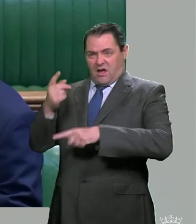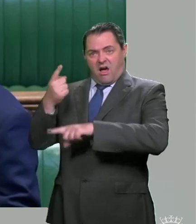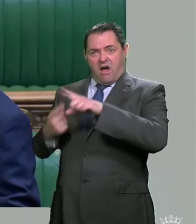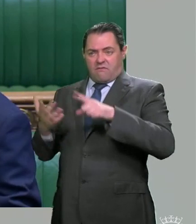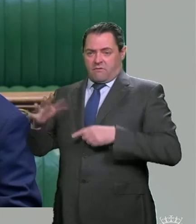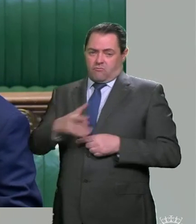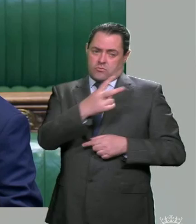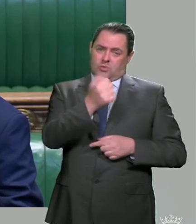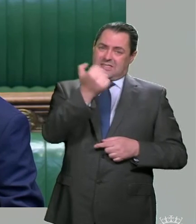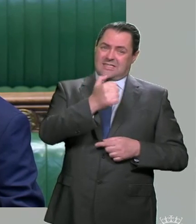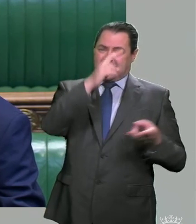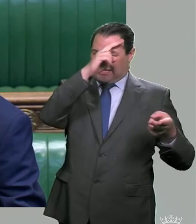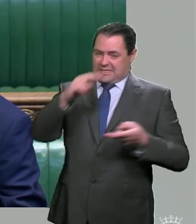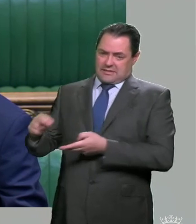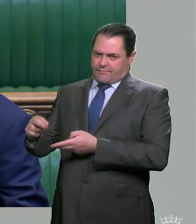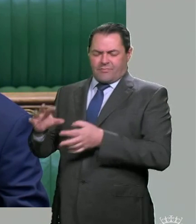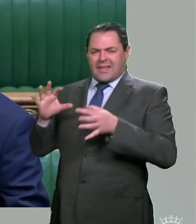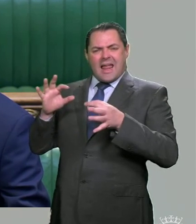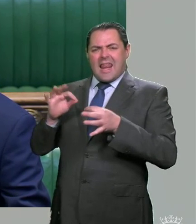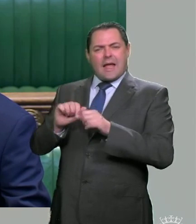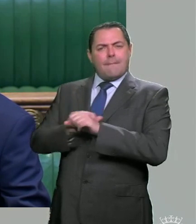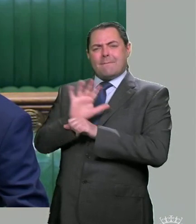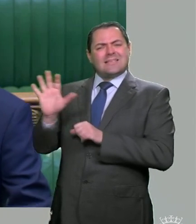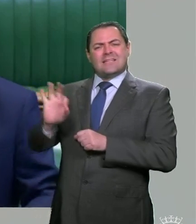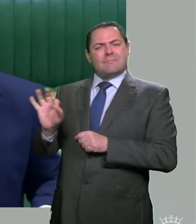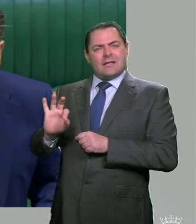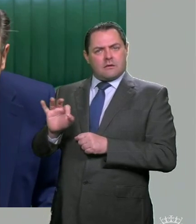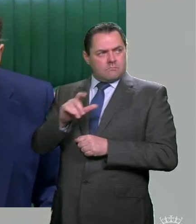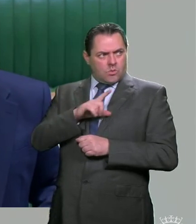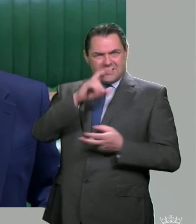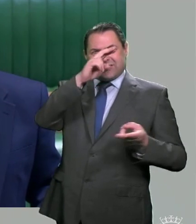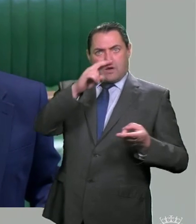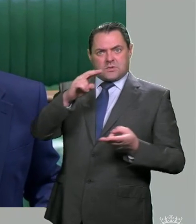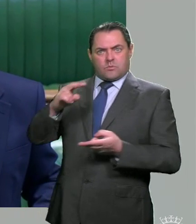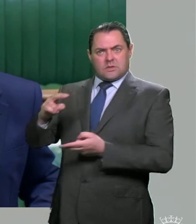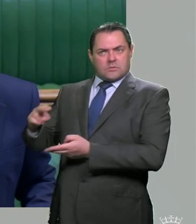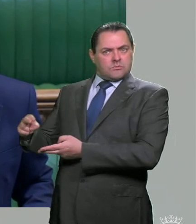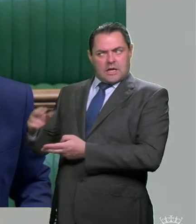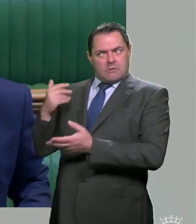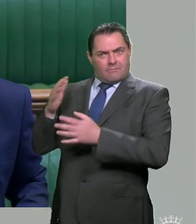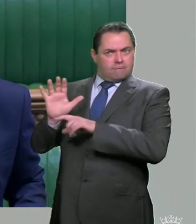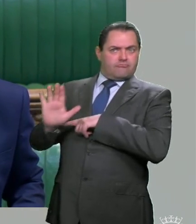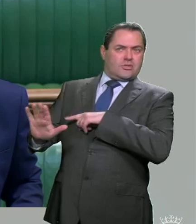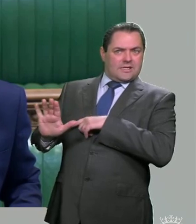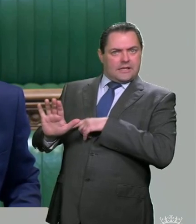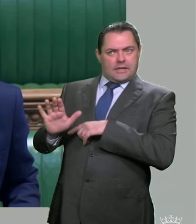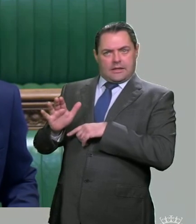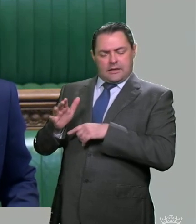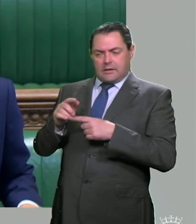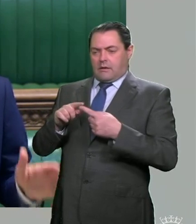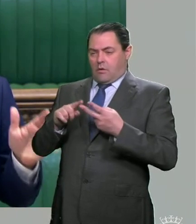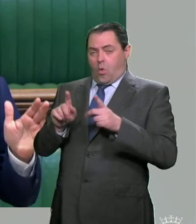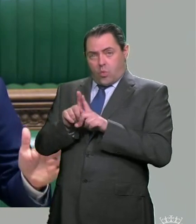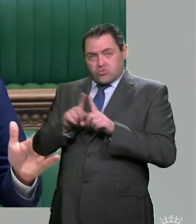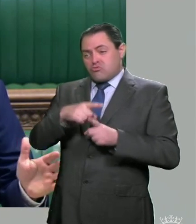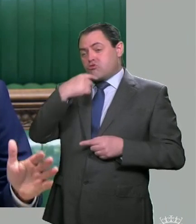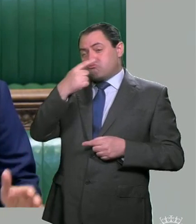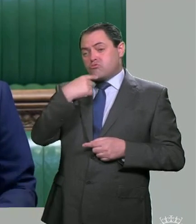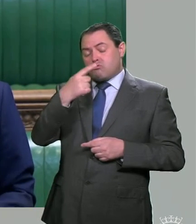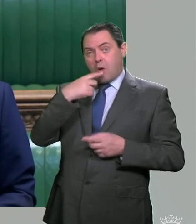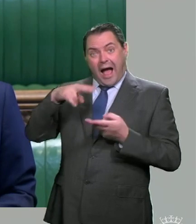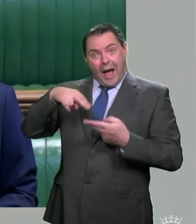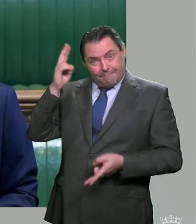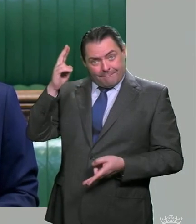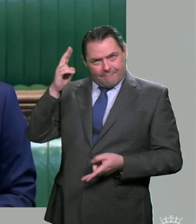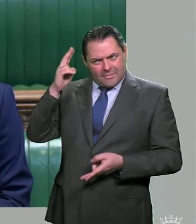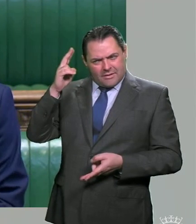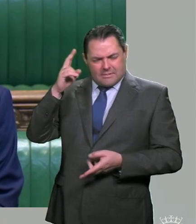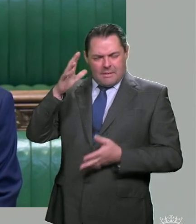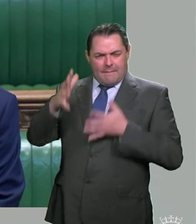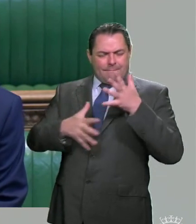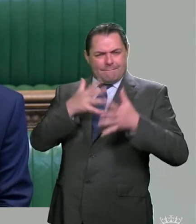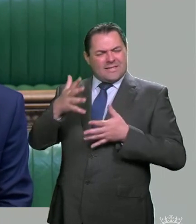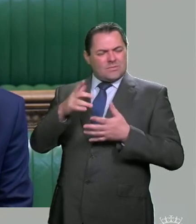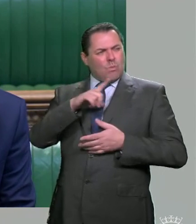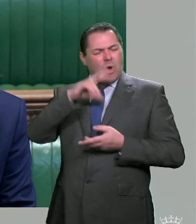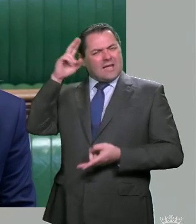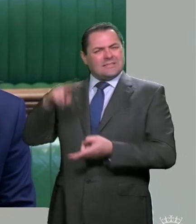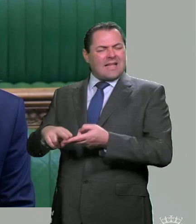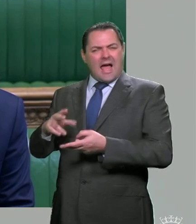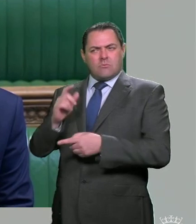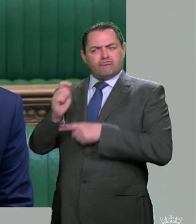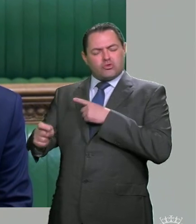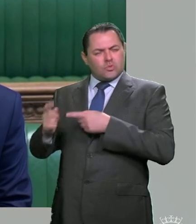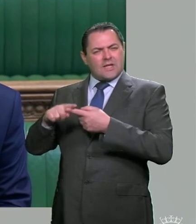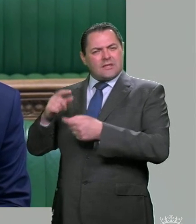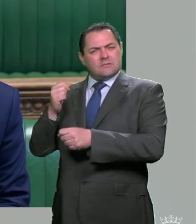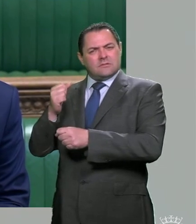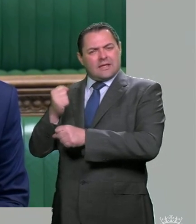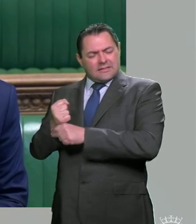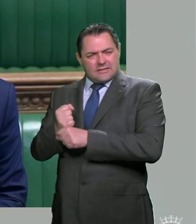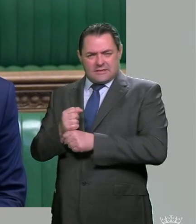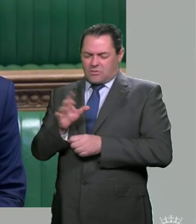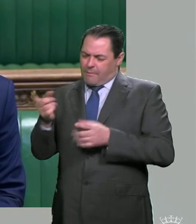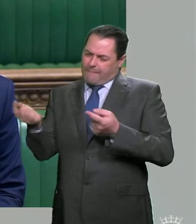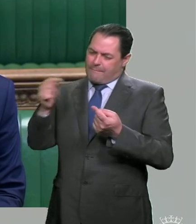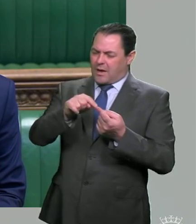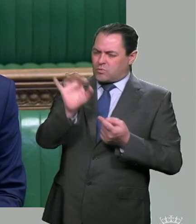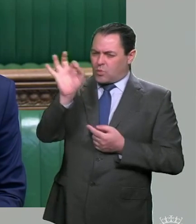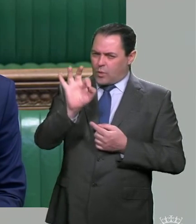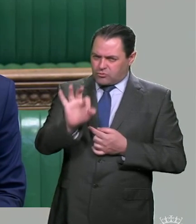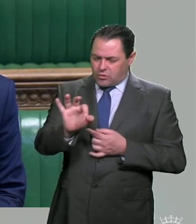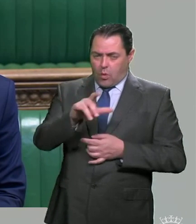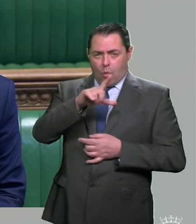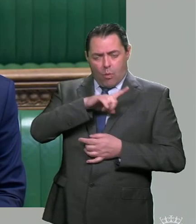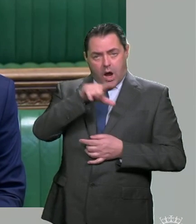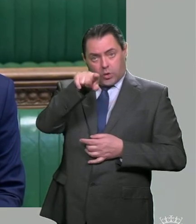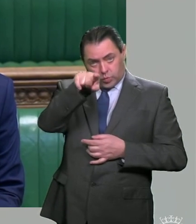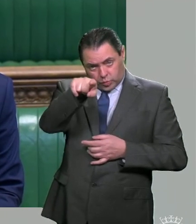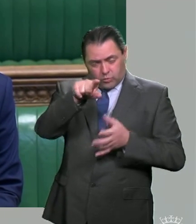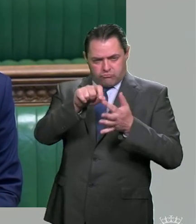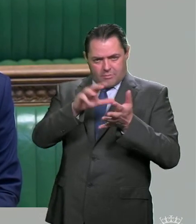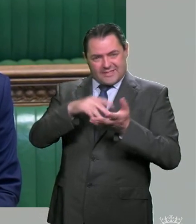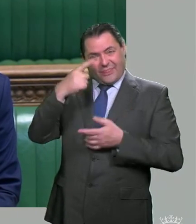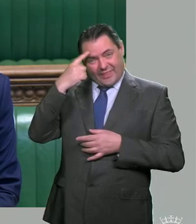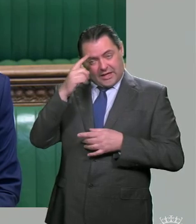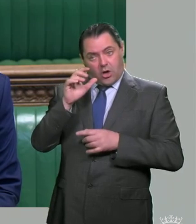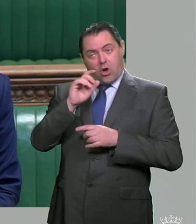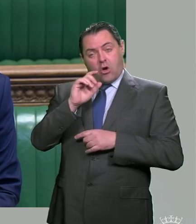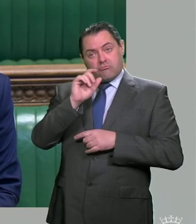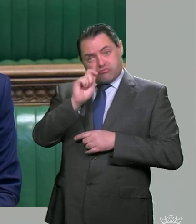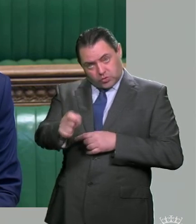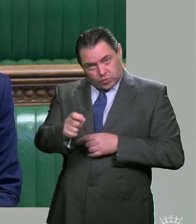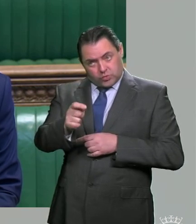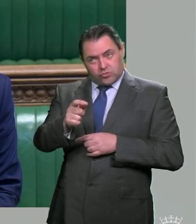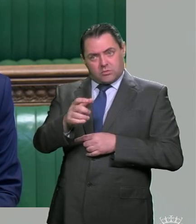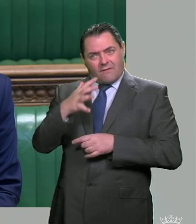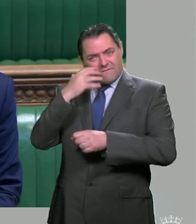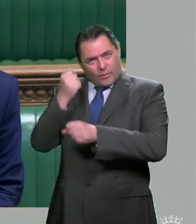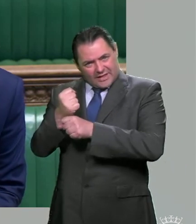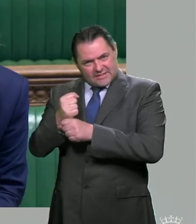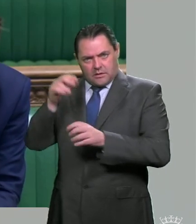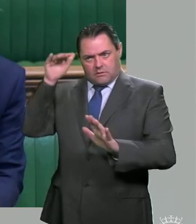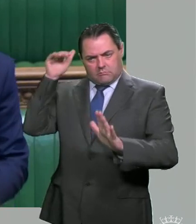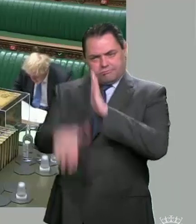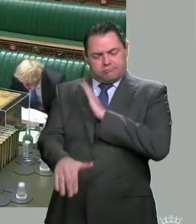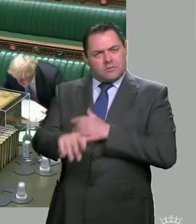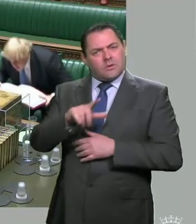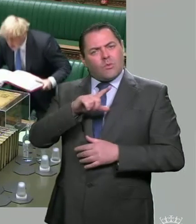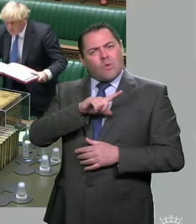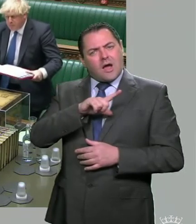We know that that is nothing to do with the pandemic, because this is a five-year trend and we know it is not because there are fewer rape cases being reported, because that number has gone up significantly, so let me return to the question that the Prime Minister has not answered: why does the Prime Minister think that rape prosecutions and convictions have plummeted on his watch?